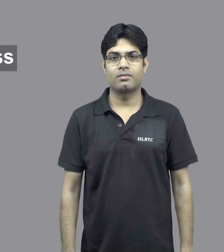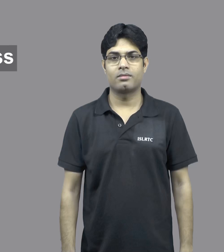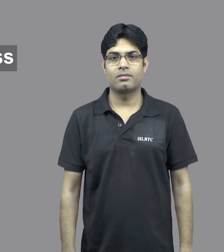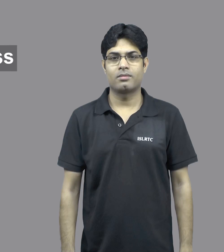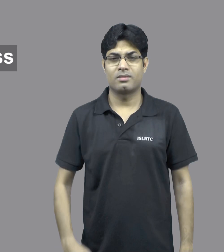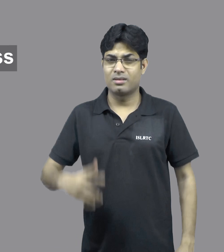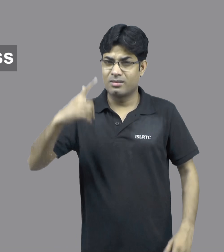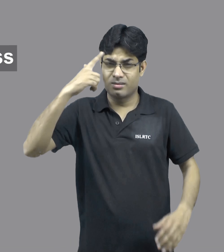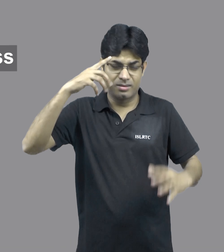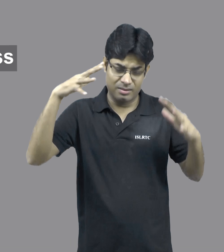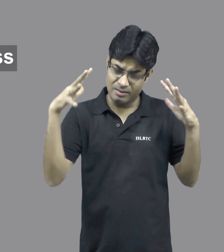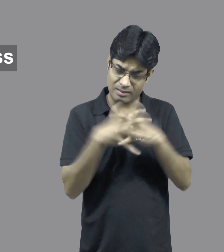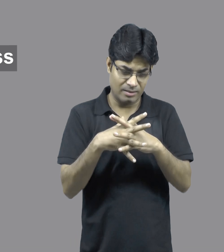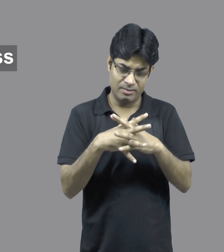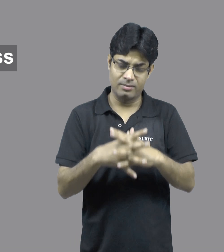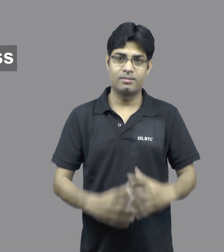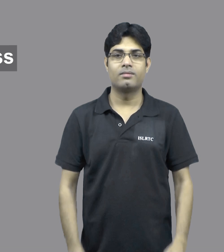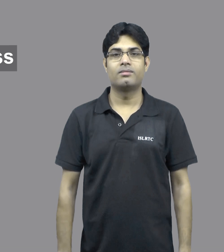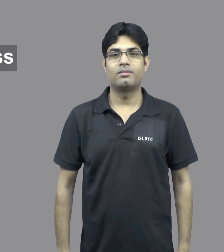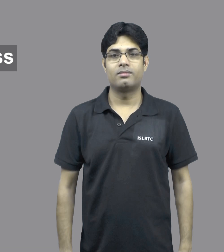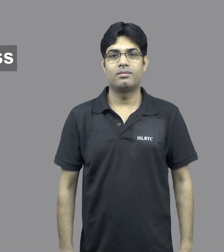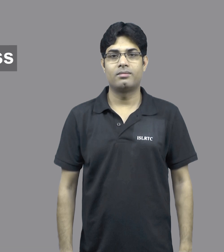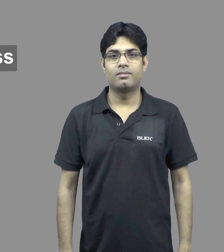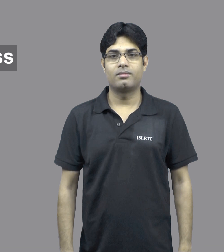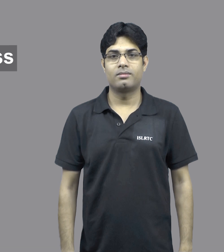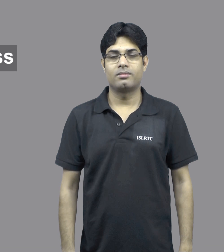Stress